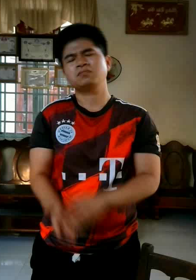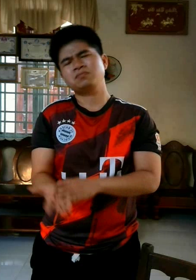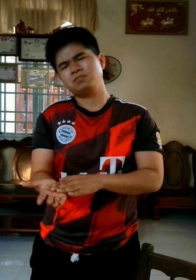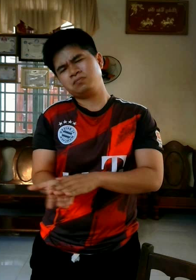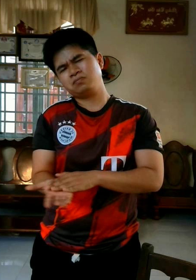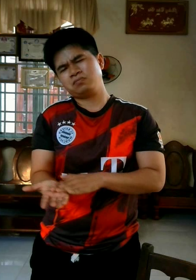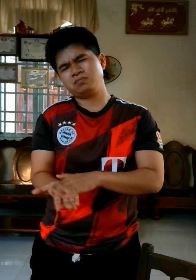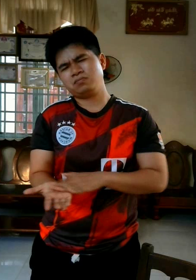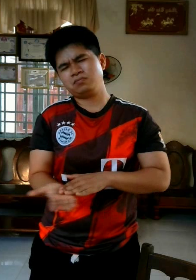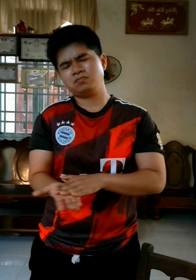xin loi